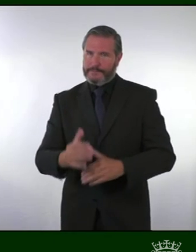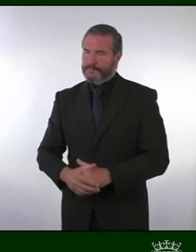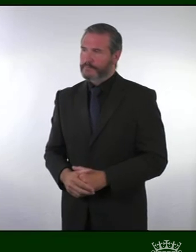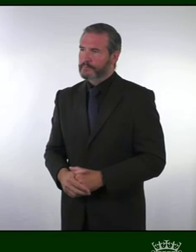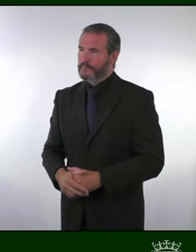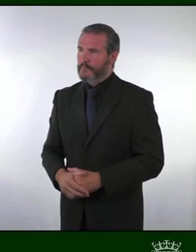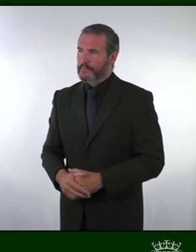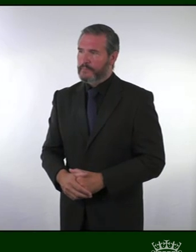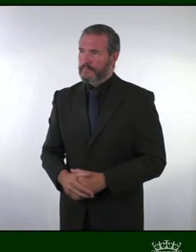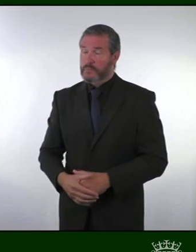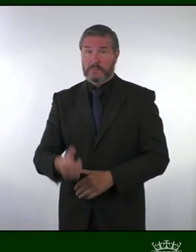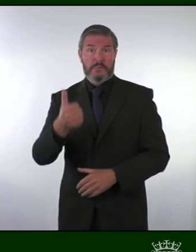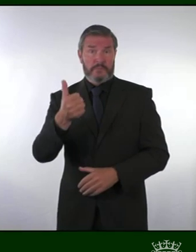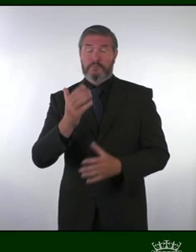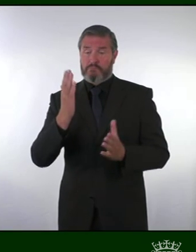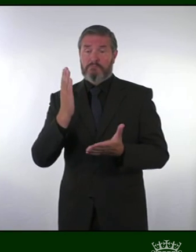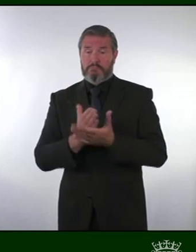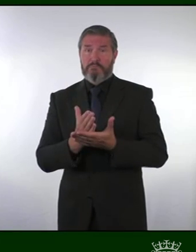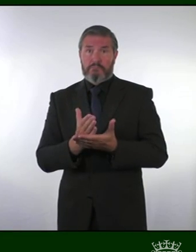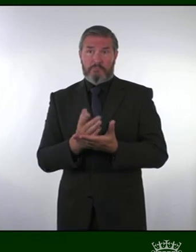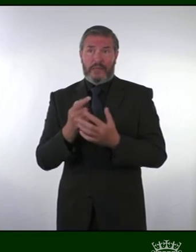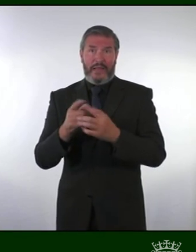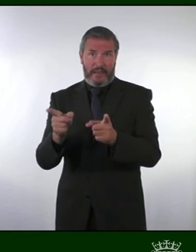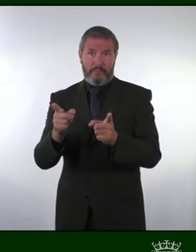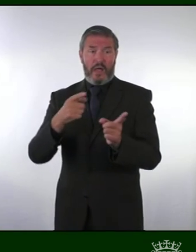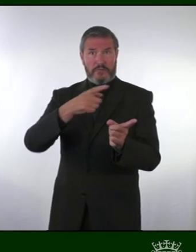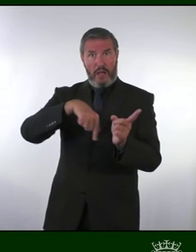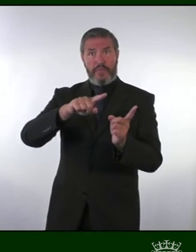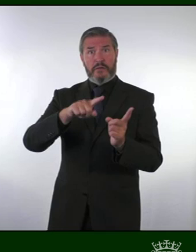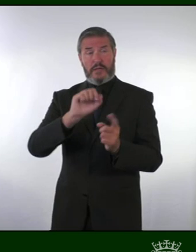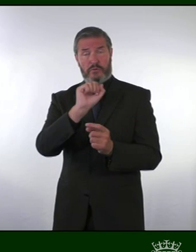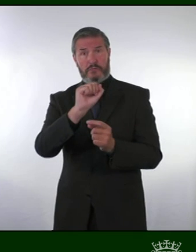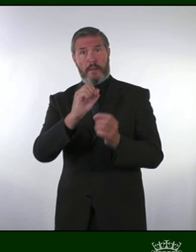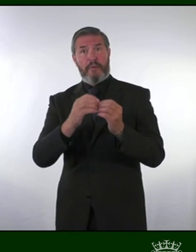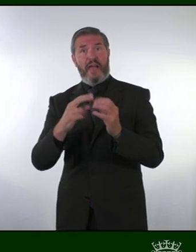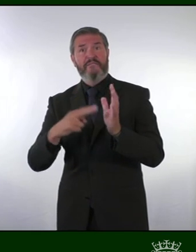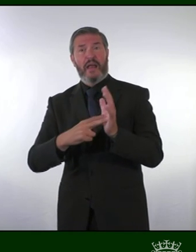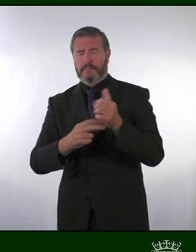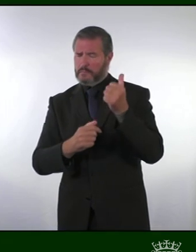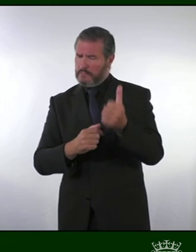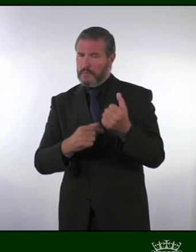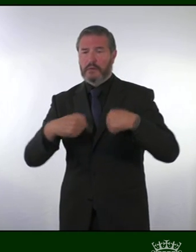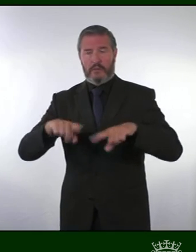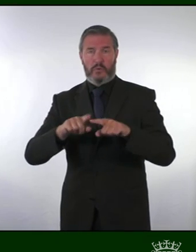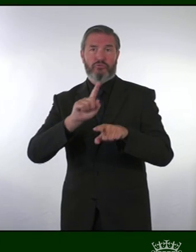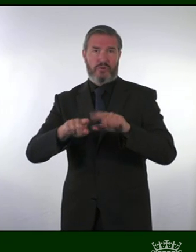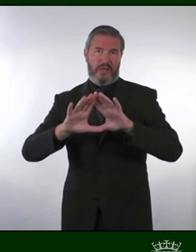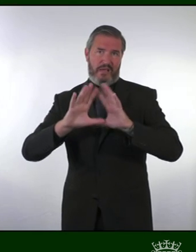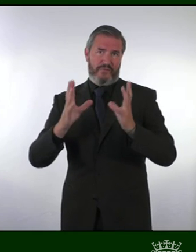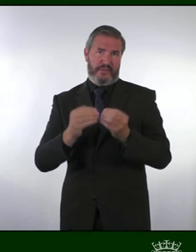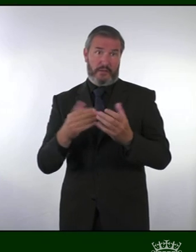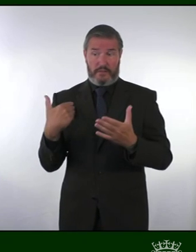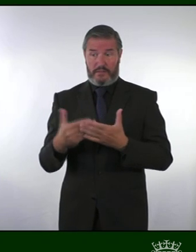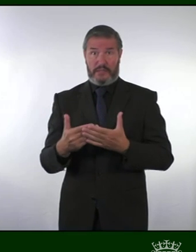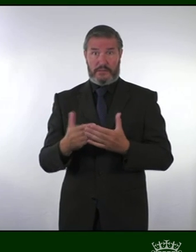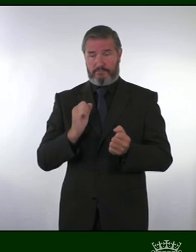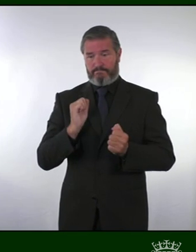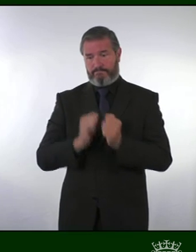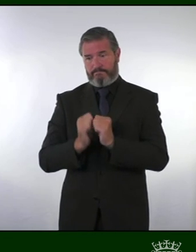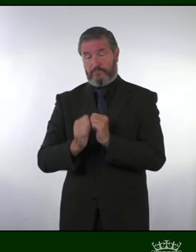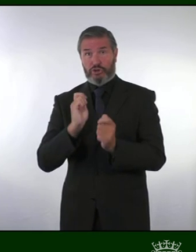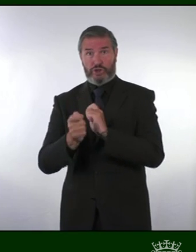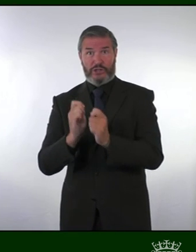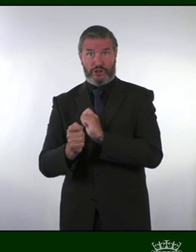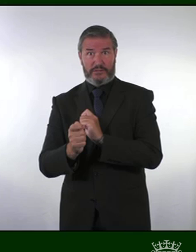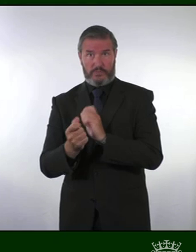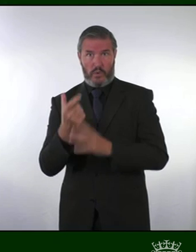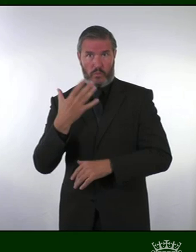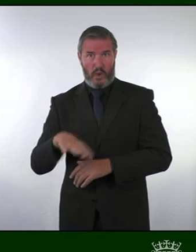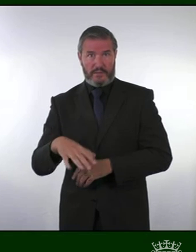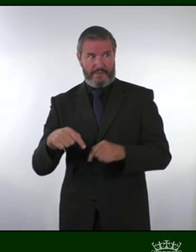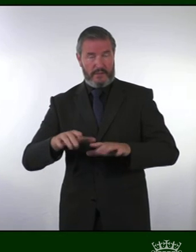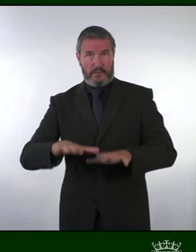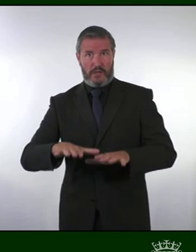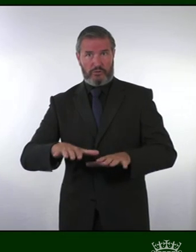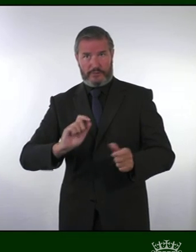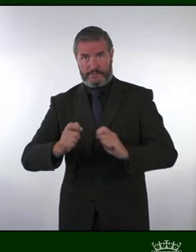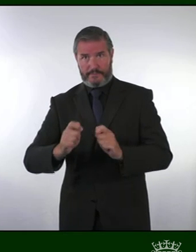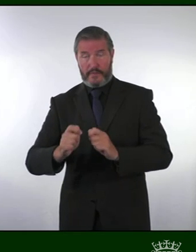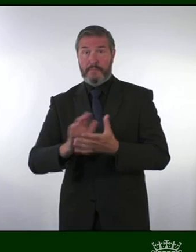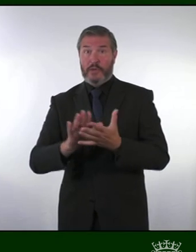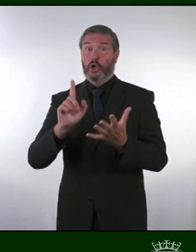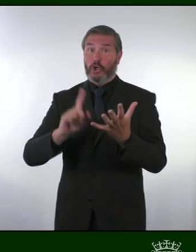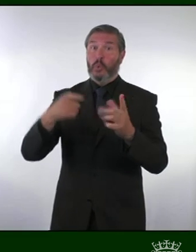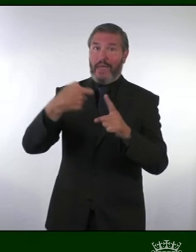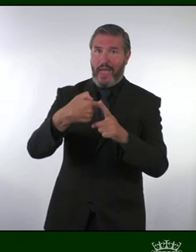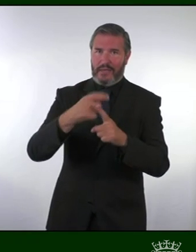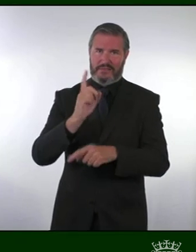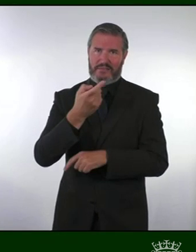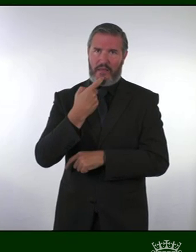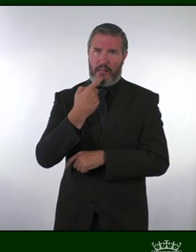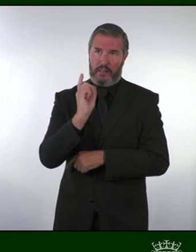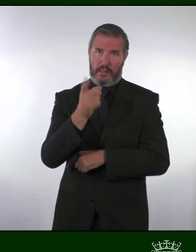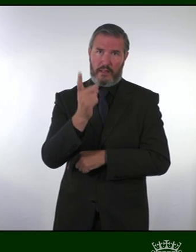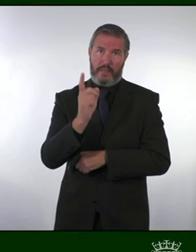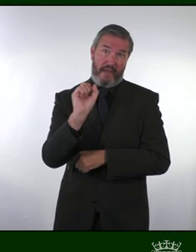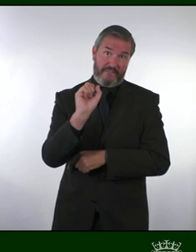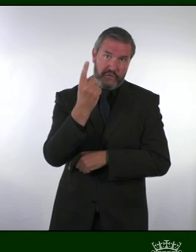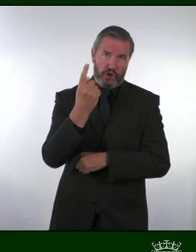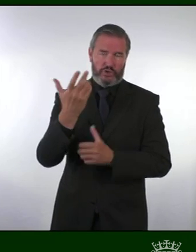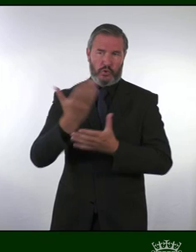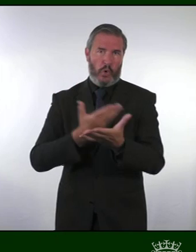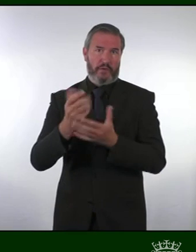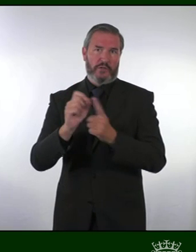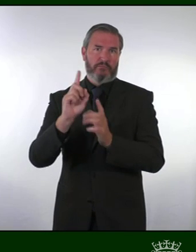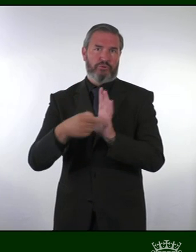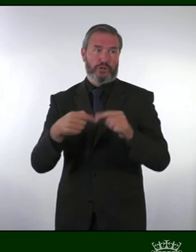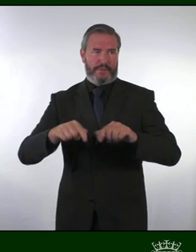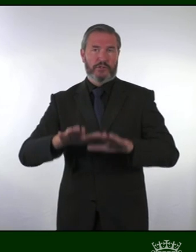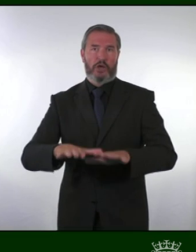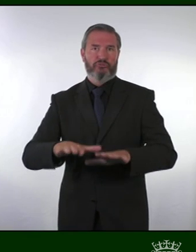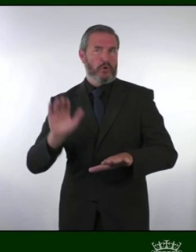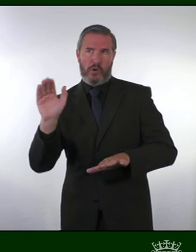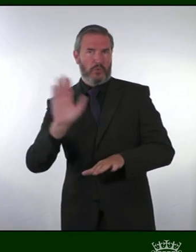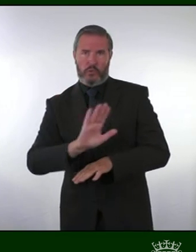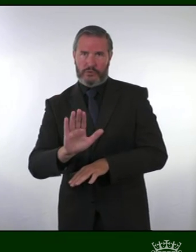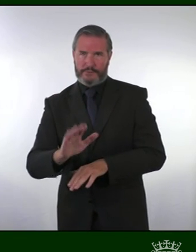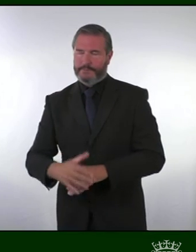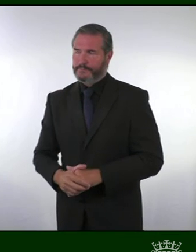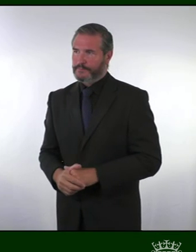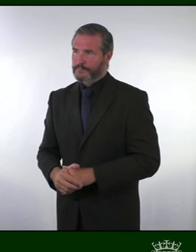Absolutely. I can certainly say to my honourable Friend and to the people of Blyth Valley that we are going to do absolutely everything we can in the course of our infrastructure revolution to ensure that UK steel manufacturers are at the front of the queue for the great projects that we are going to construct.